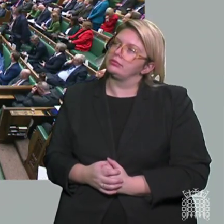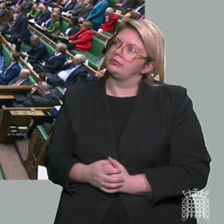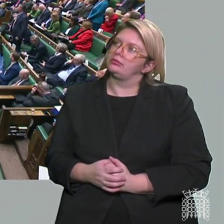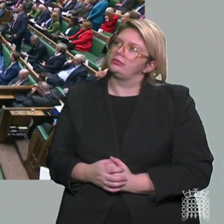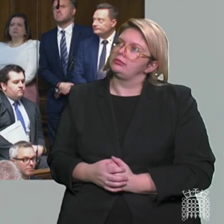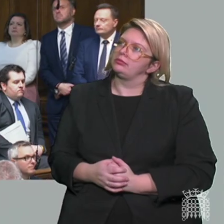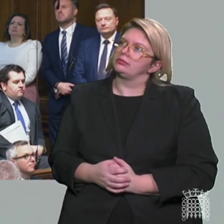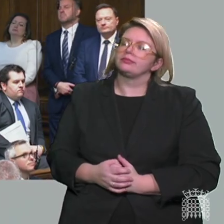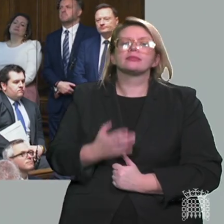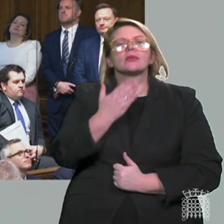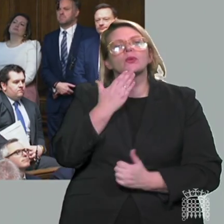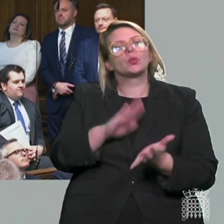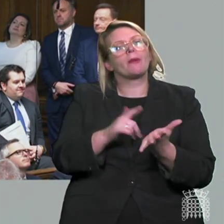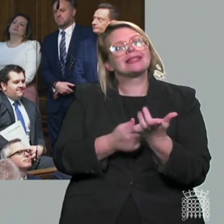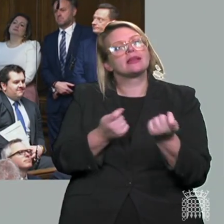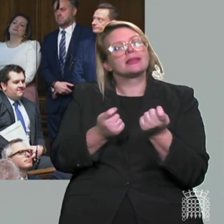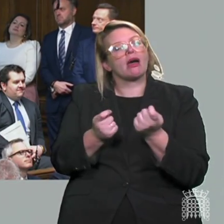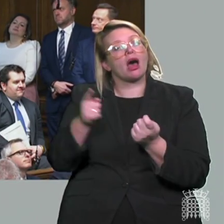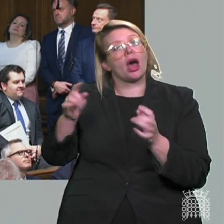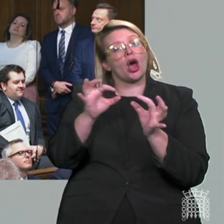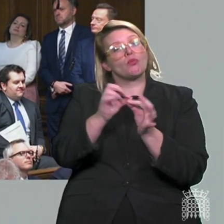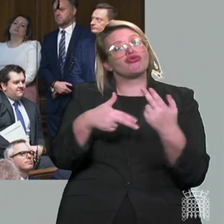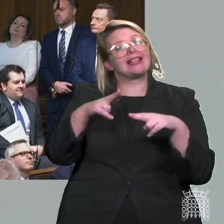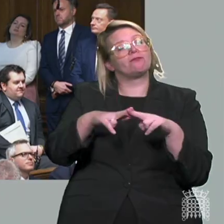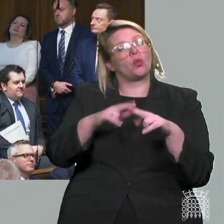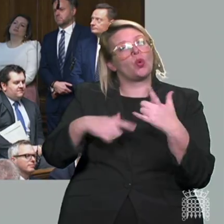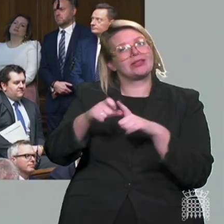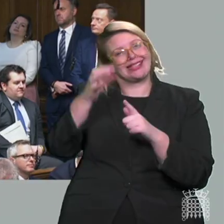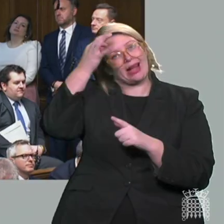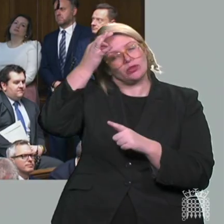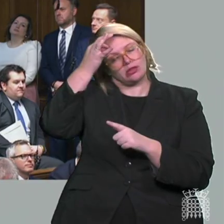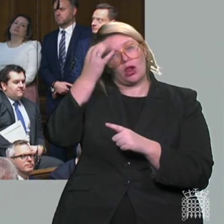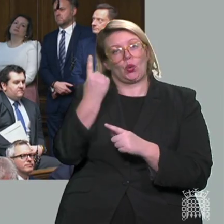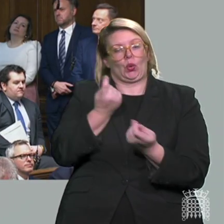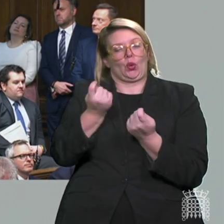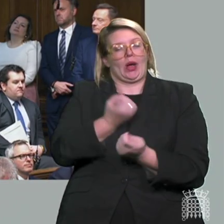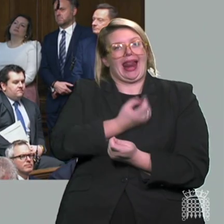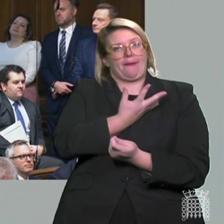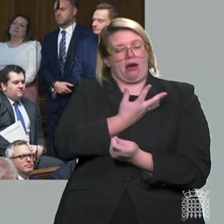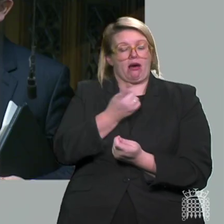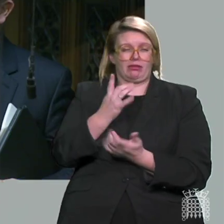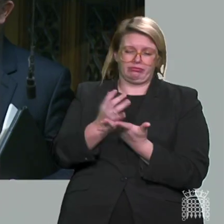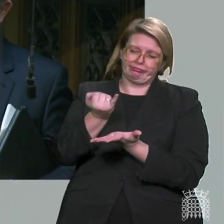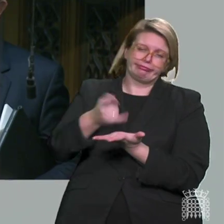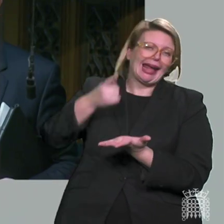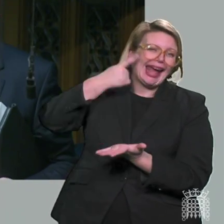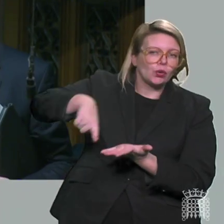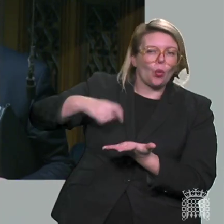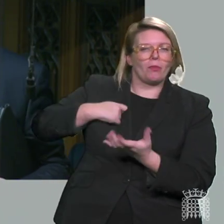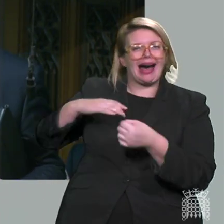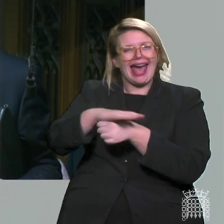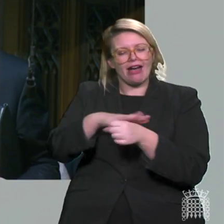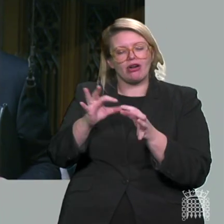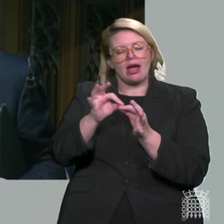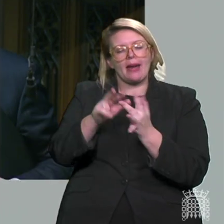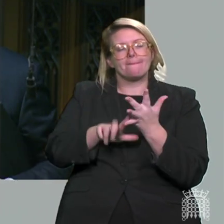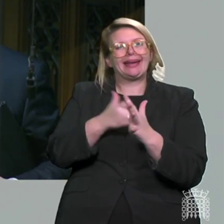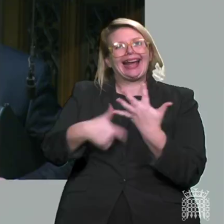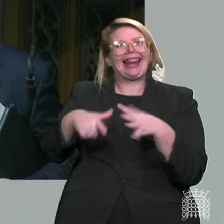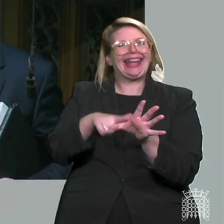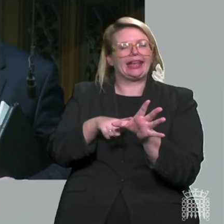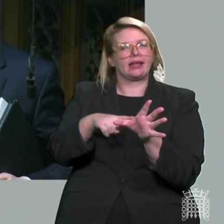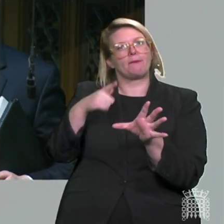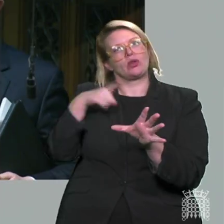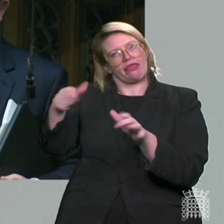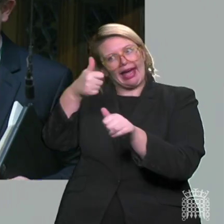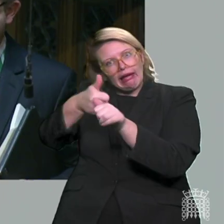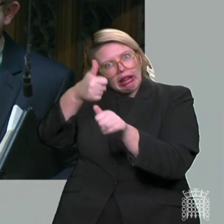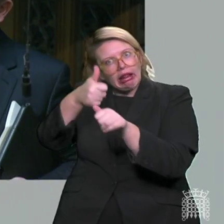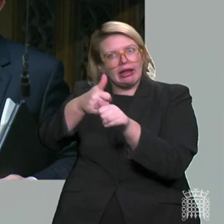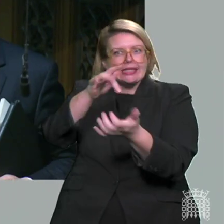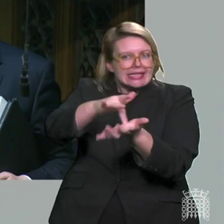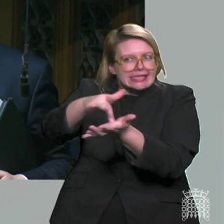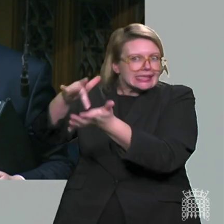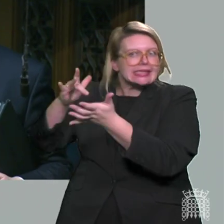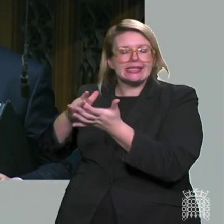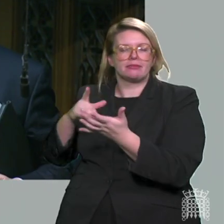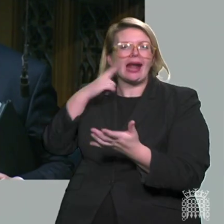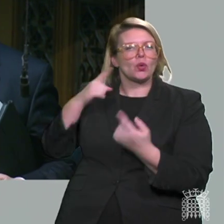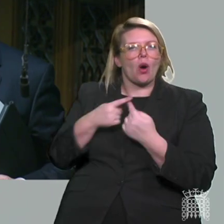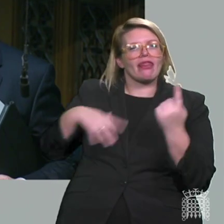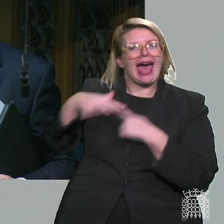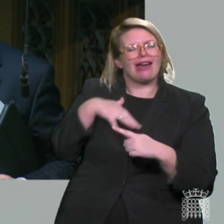Labour-controlled Bradford Council continually neglects the needs of Bingley and other parts of my constituency, as they pour all their money into their inner-city heartlands.